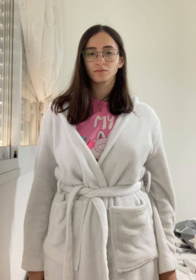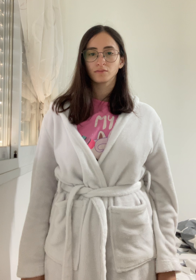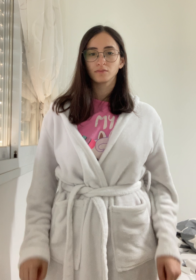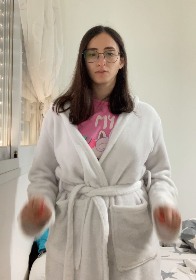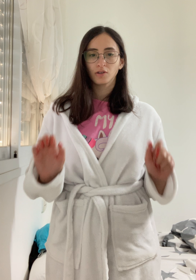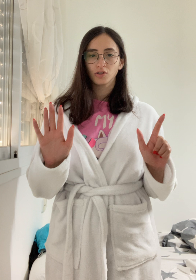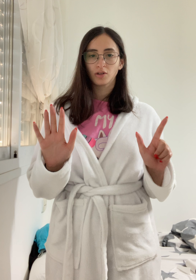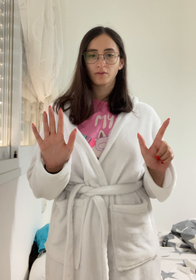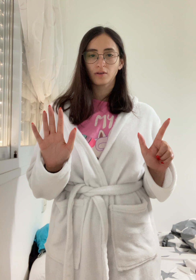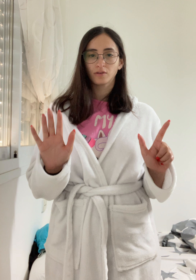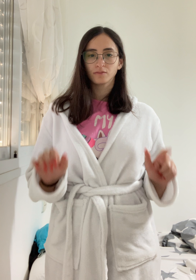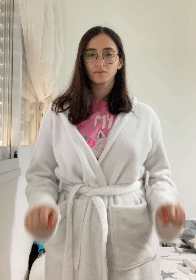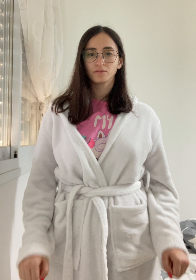שבע